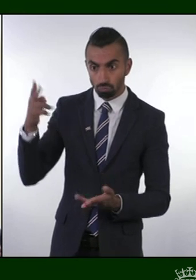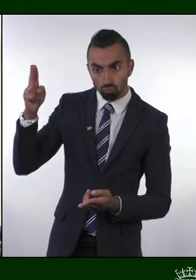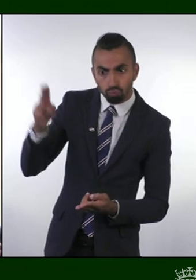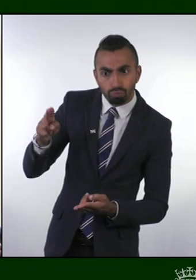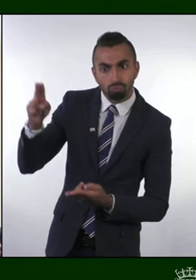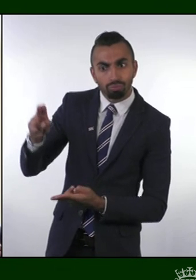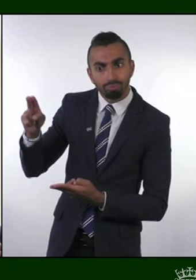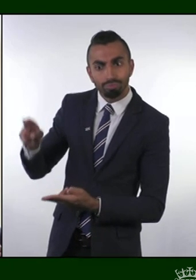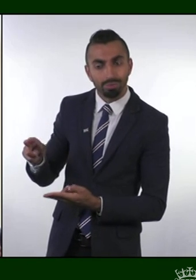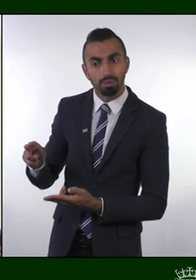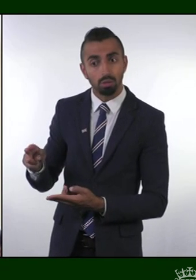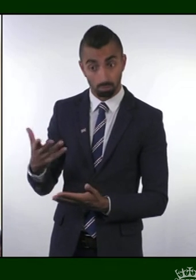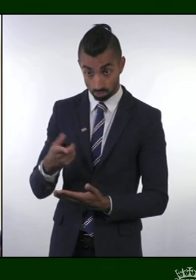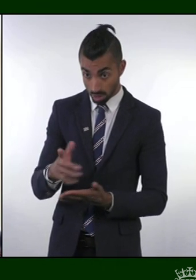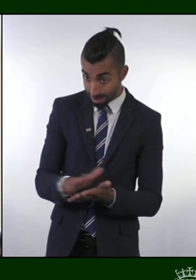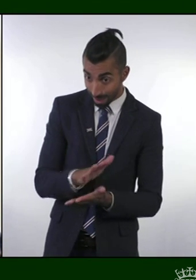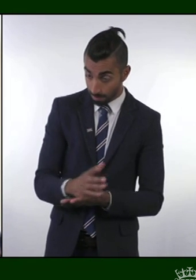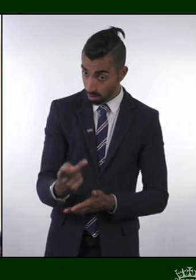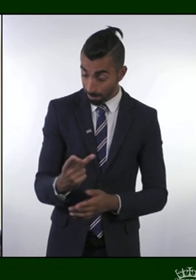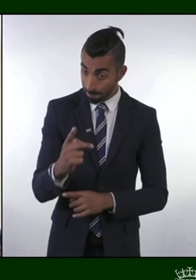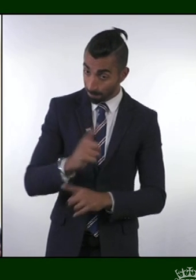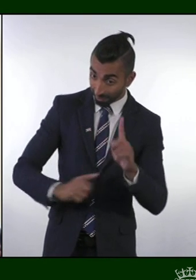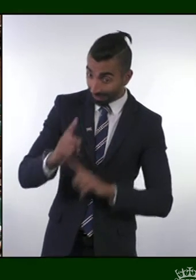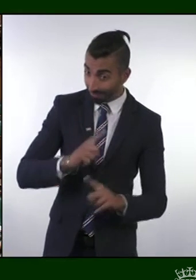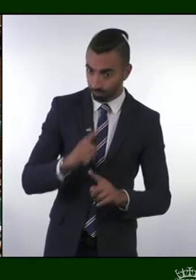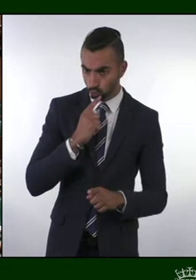Will he be open to meeting me to discuss this idea?